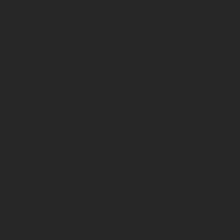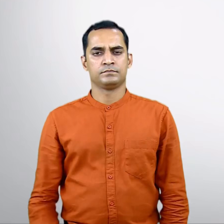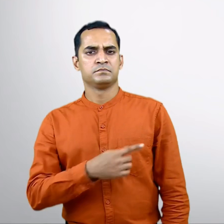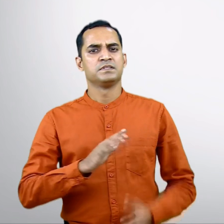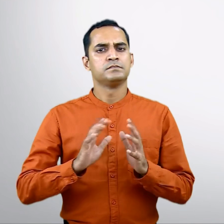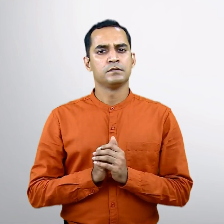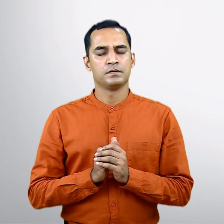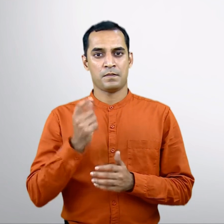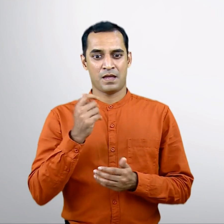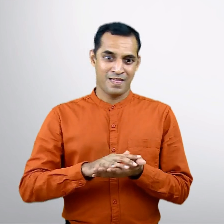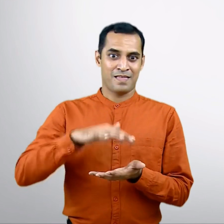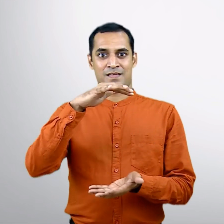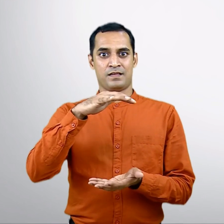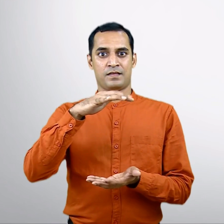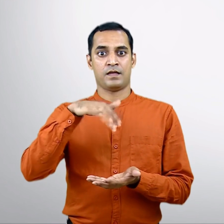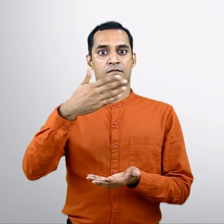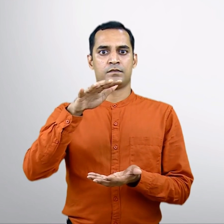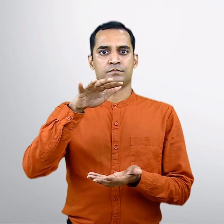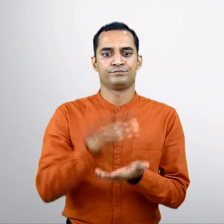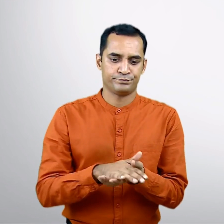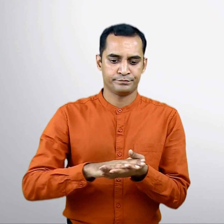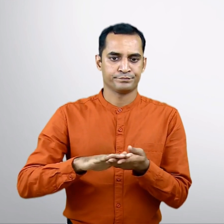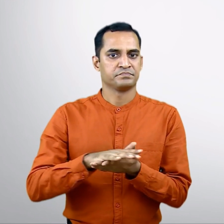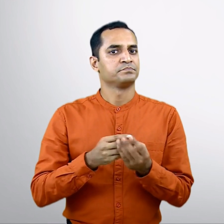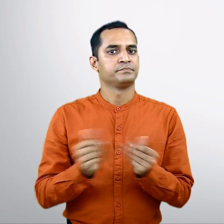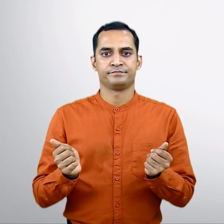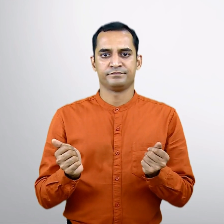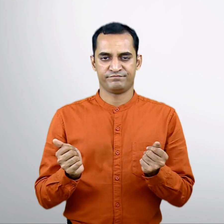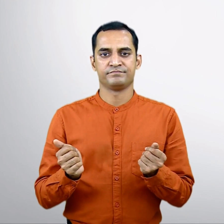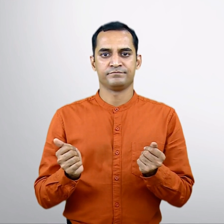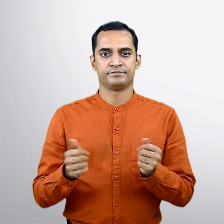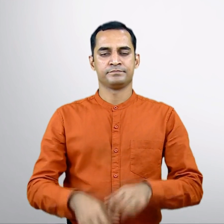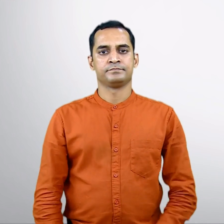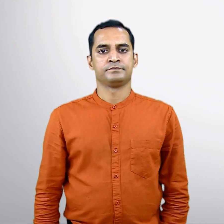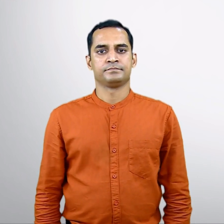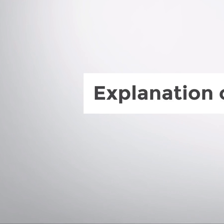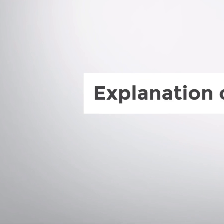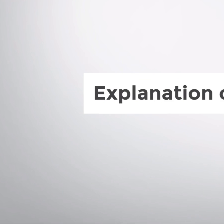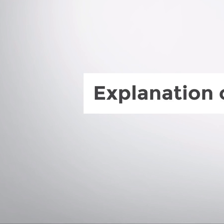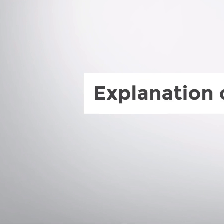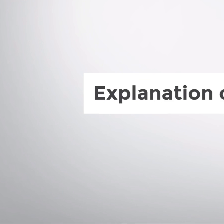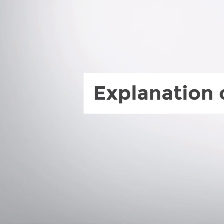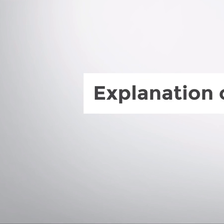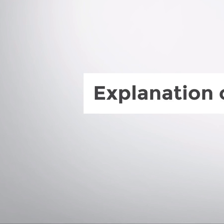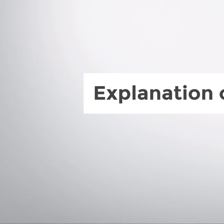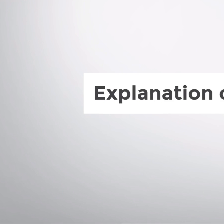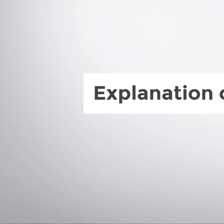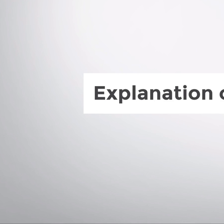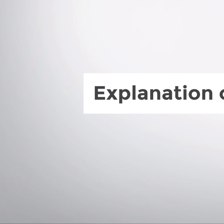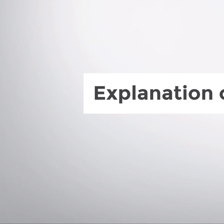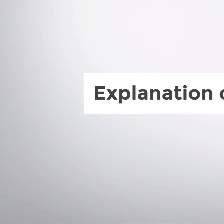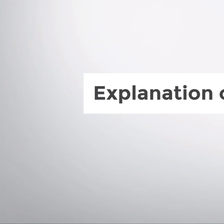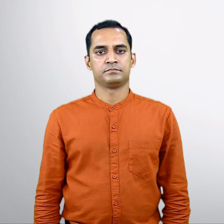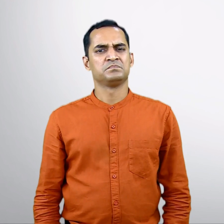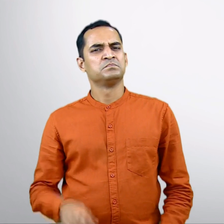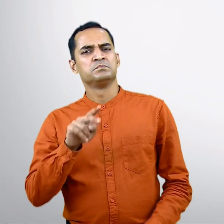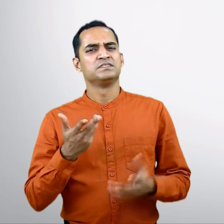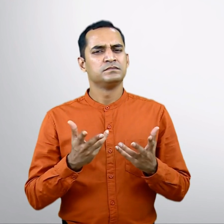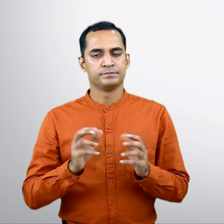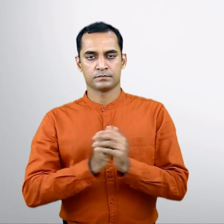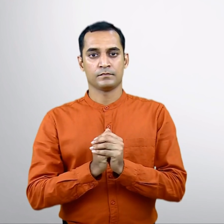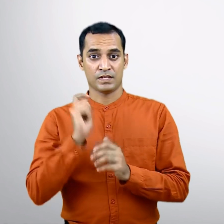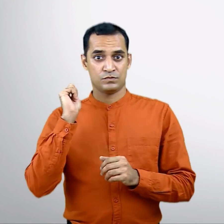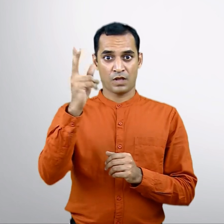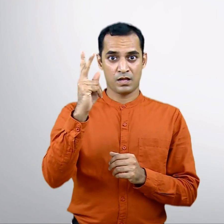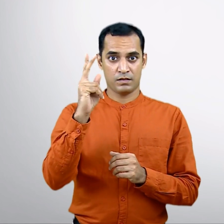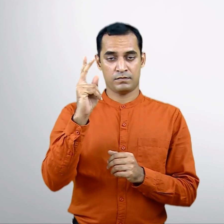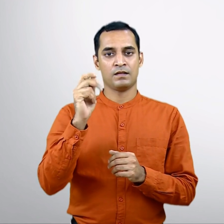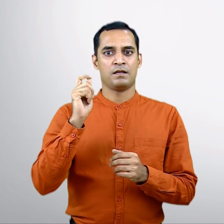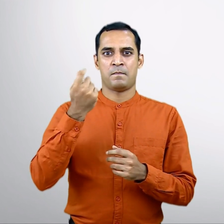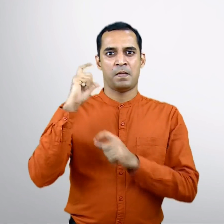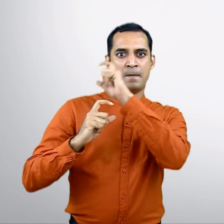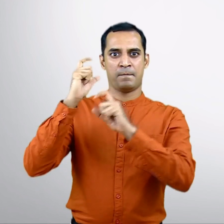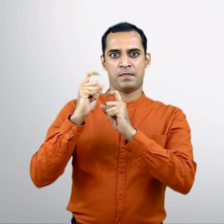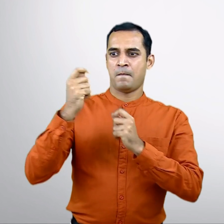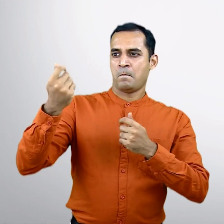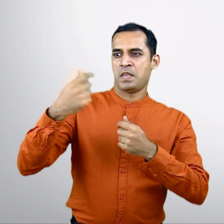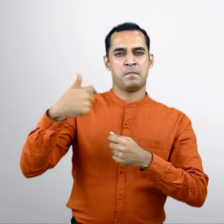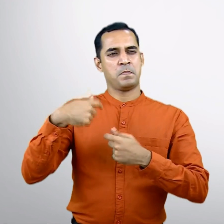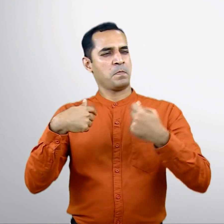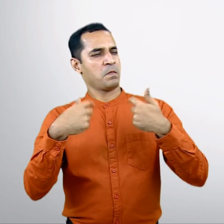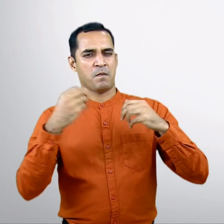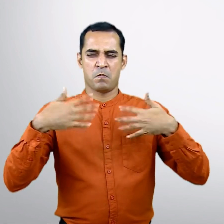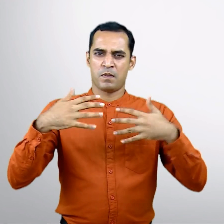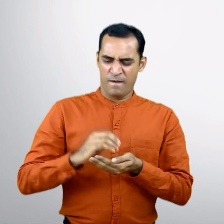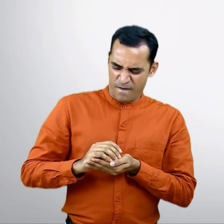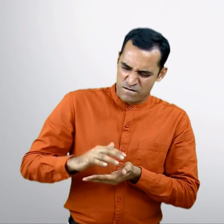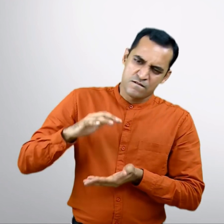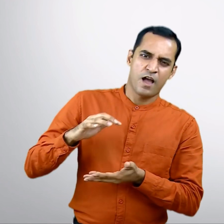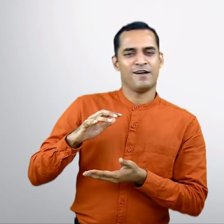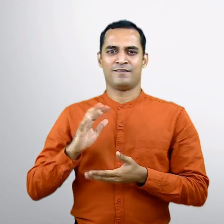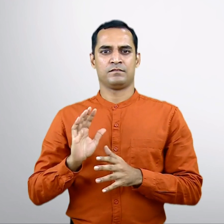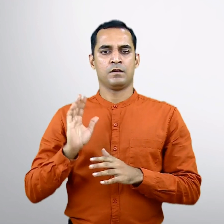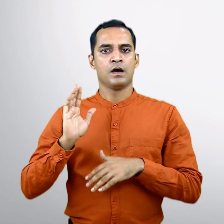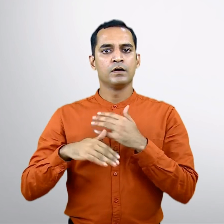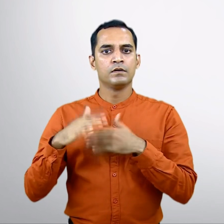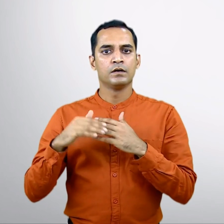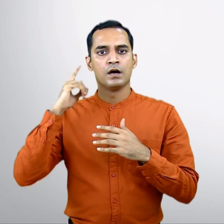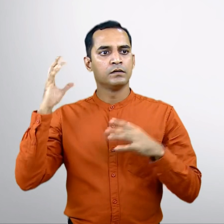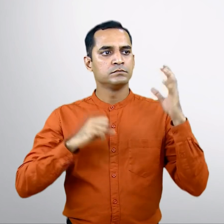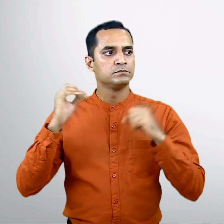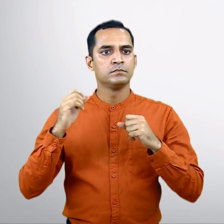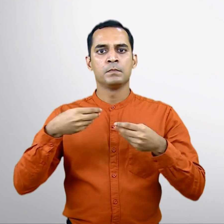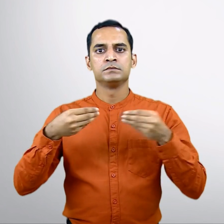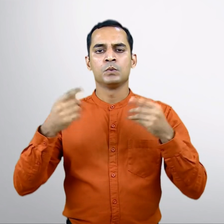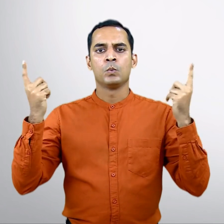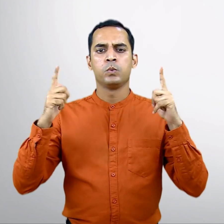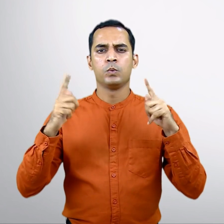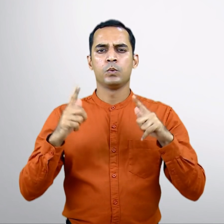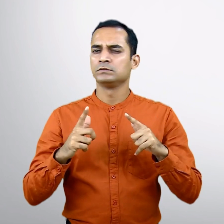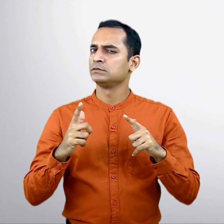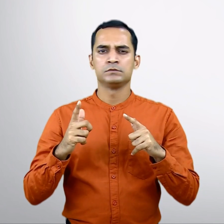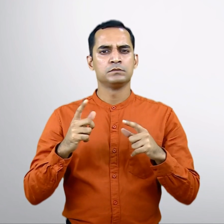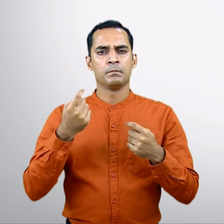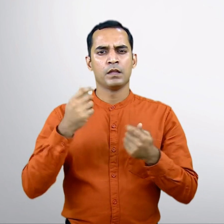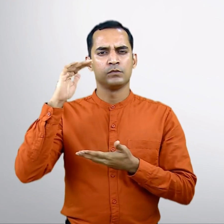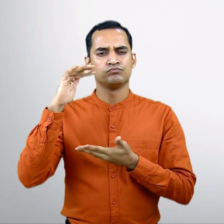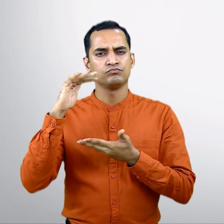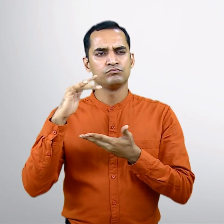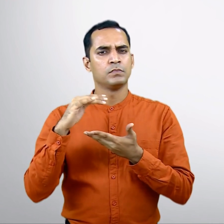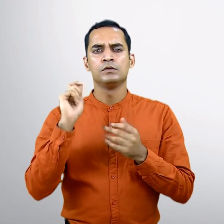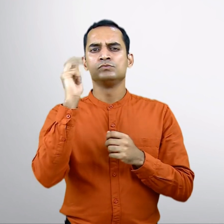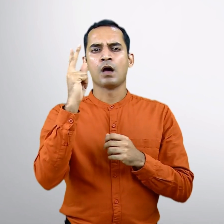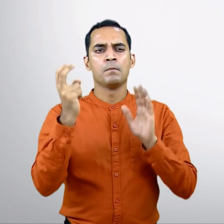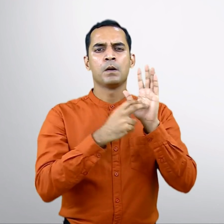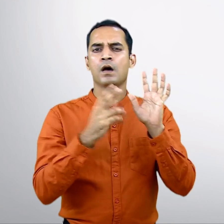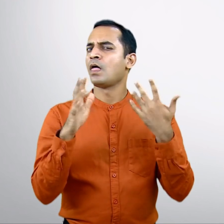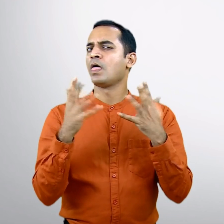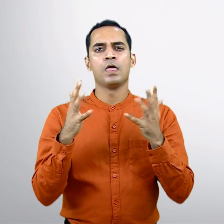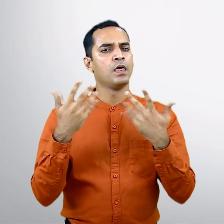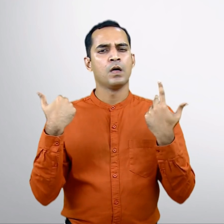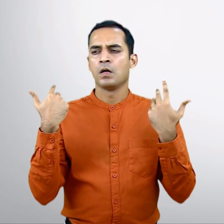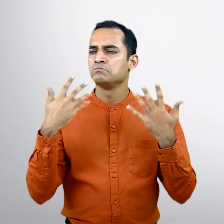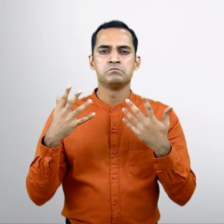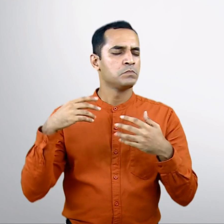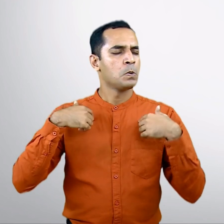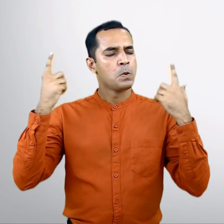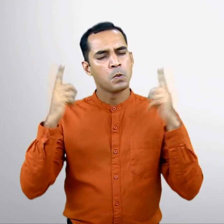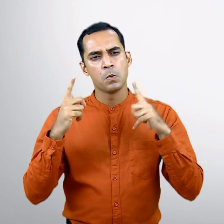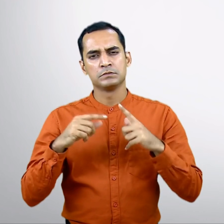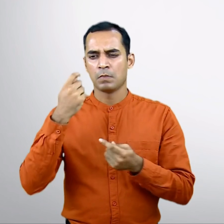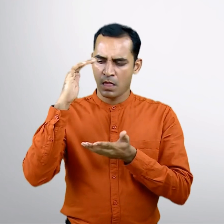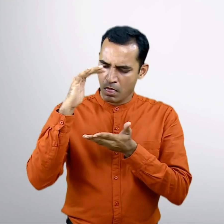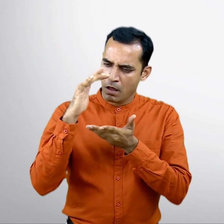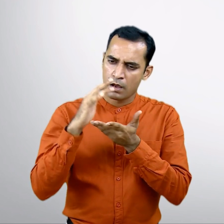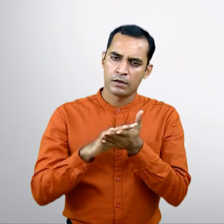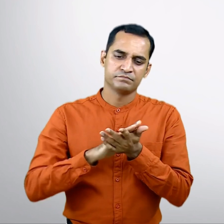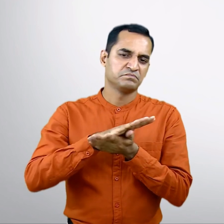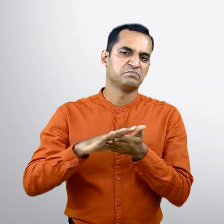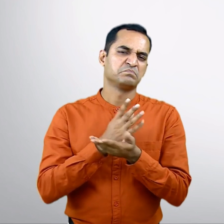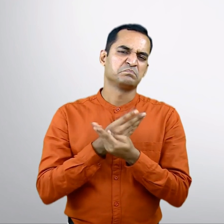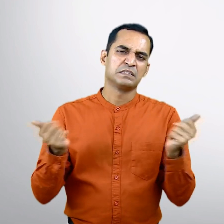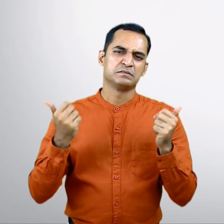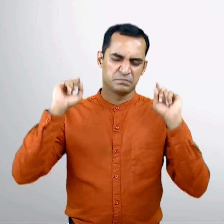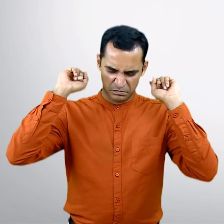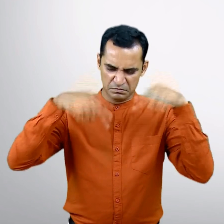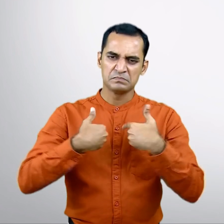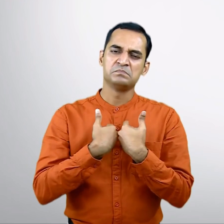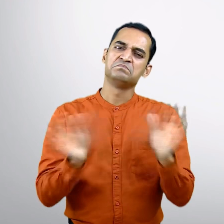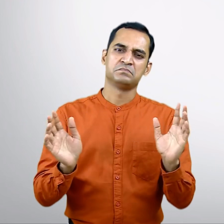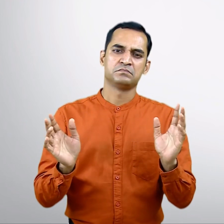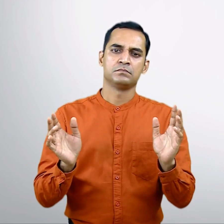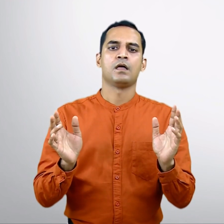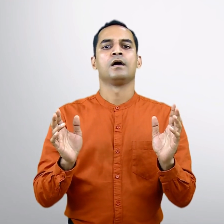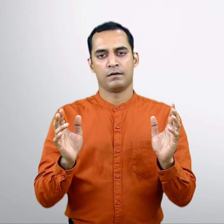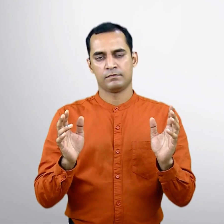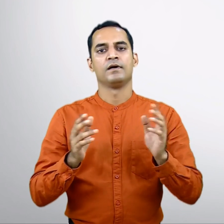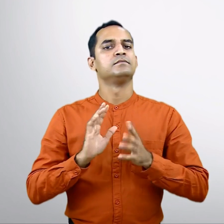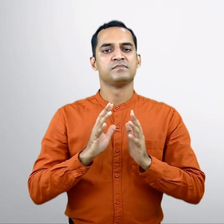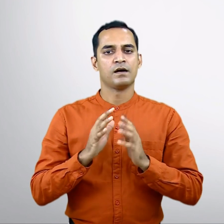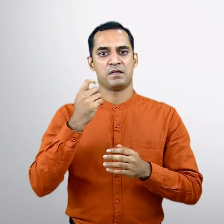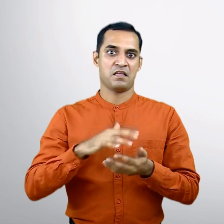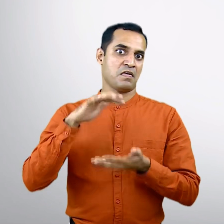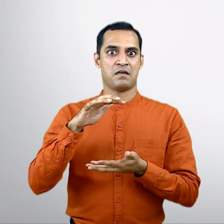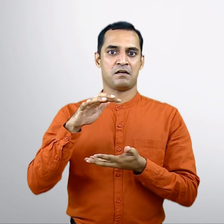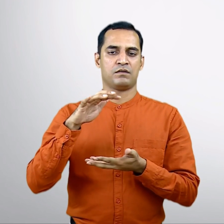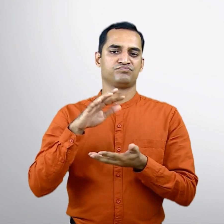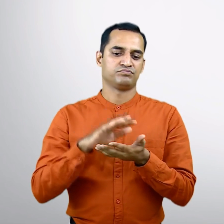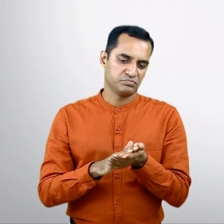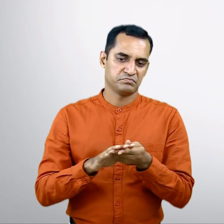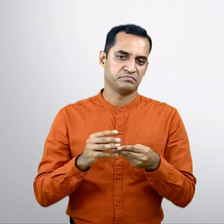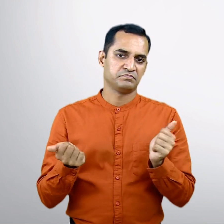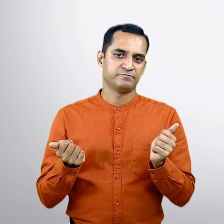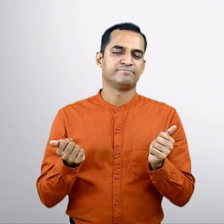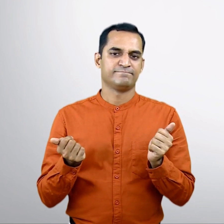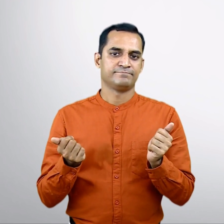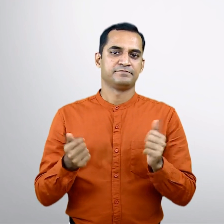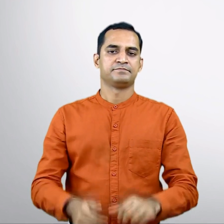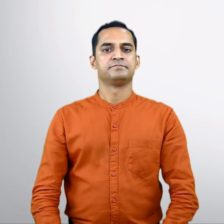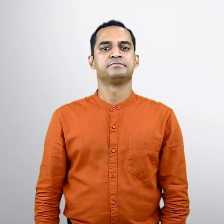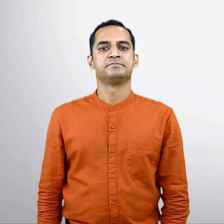Bankruptcy